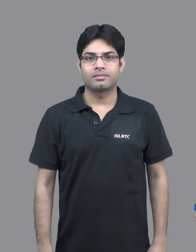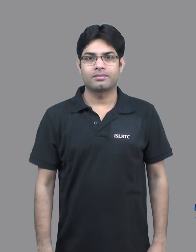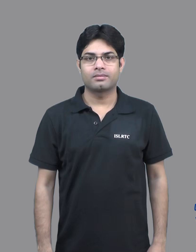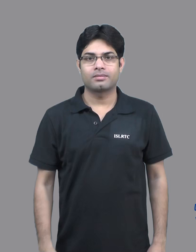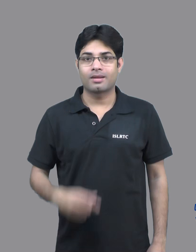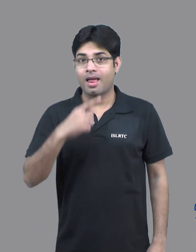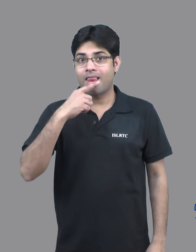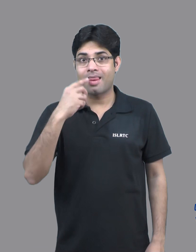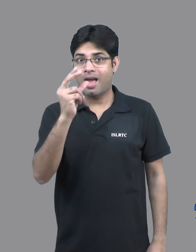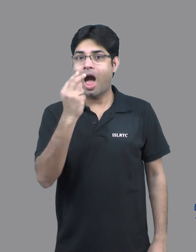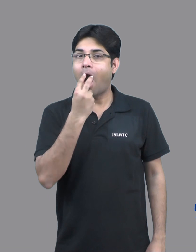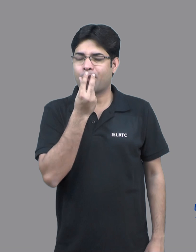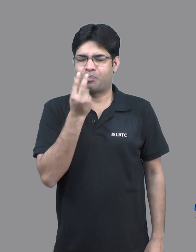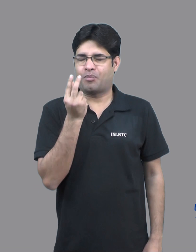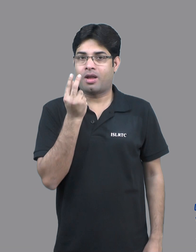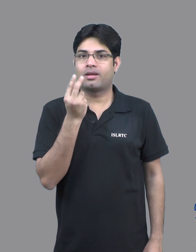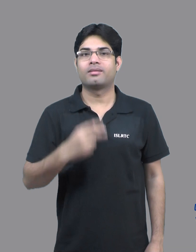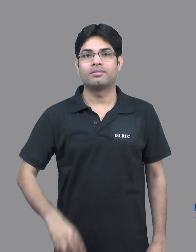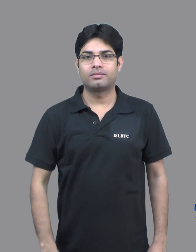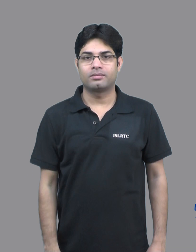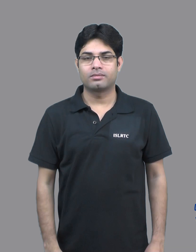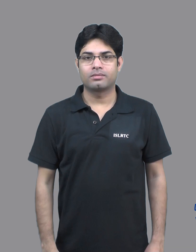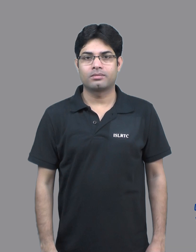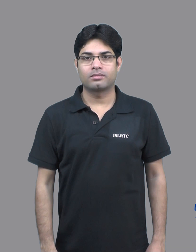Plum